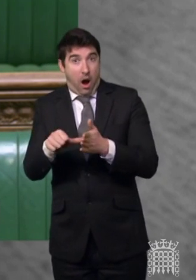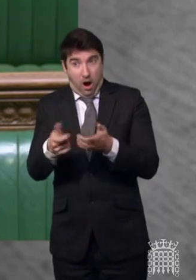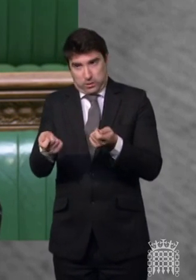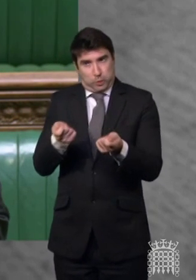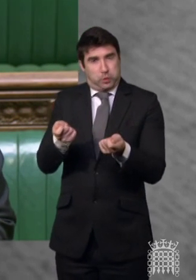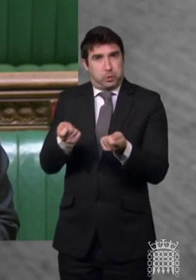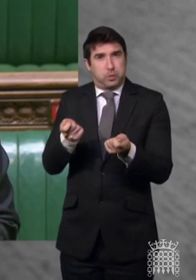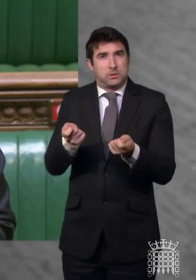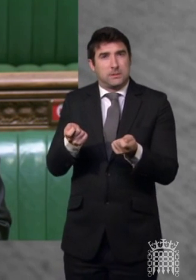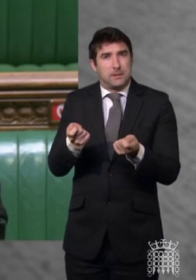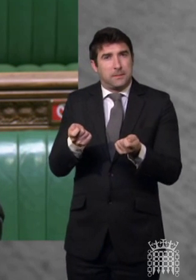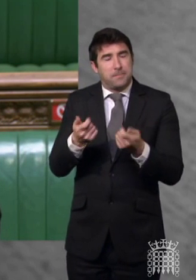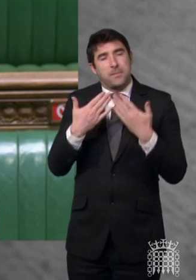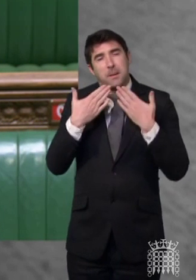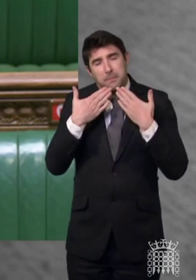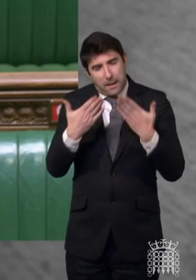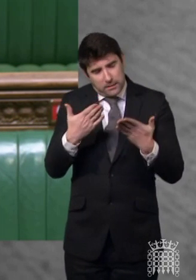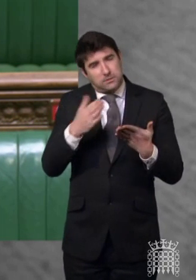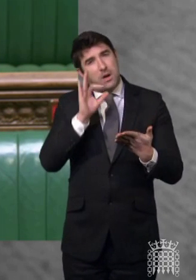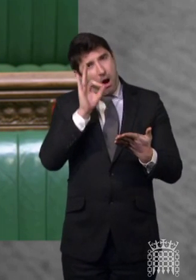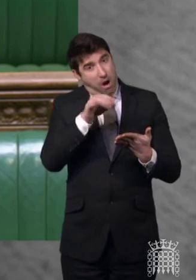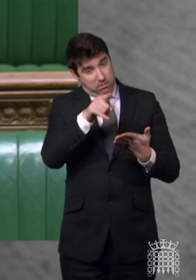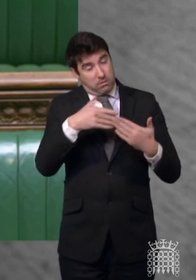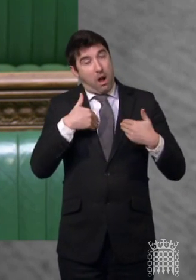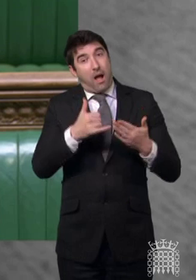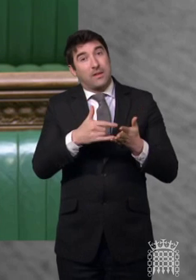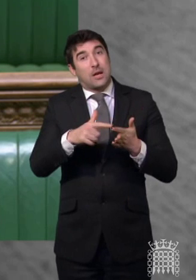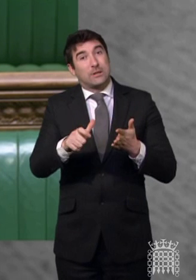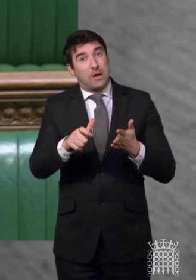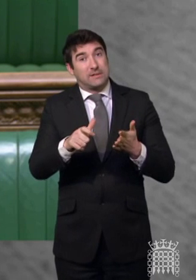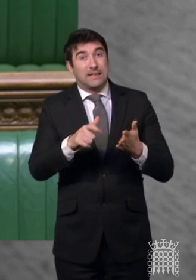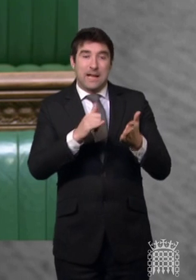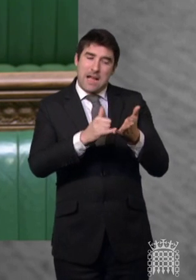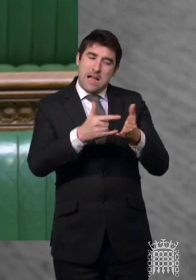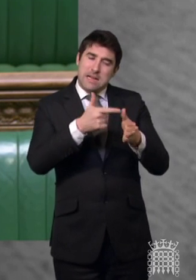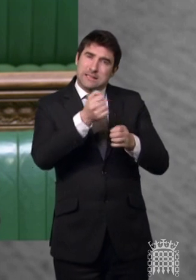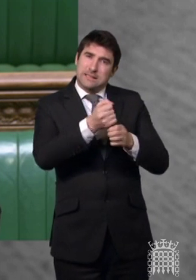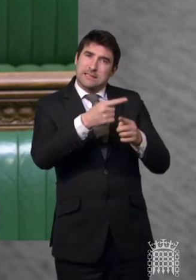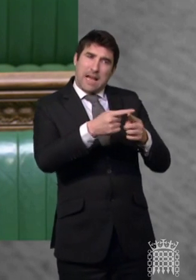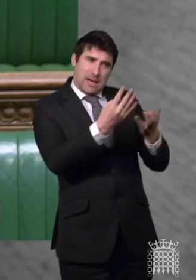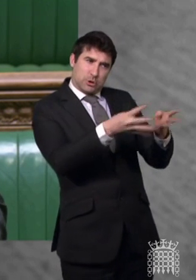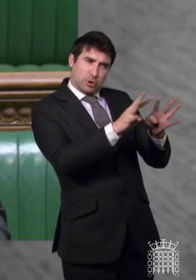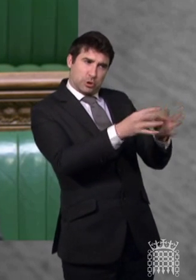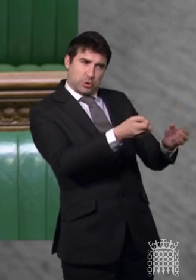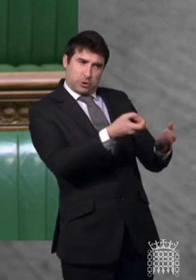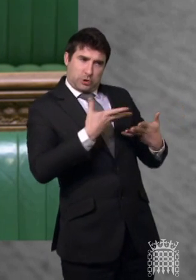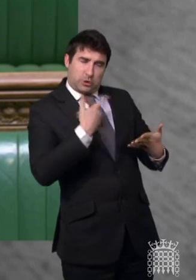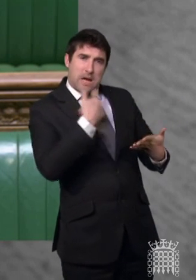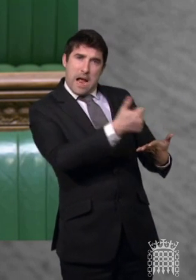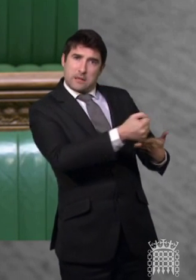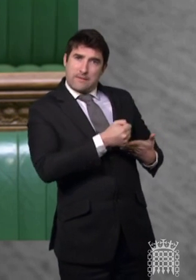Will the Secretary of State publish in realtime the advice he receives from the Scientific Advisory Group for Emergencies on the restrictions needed?